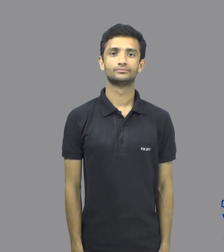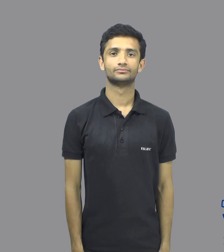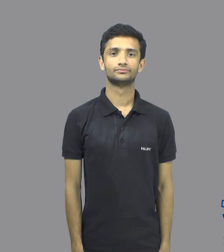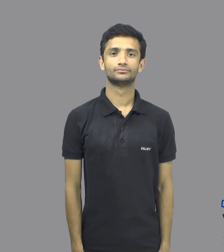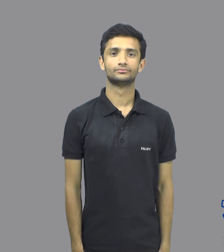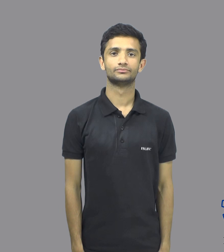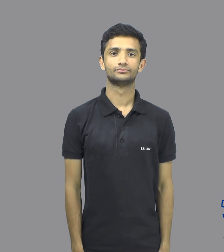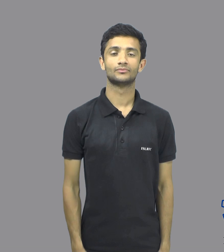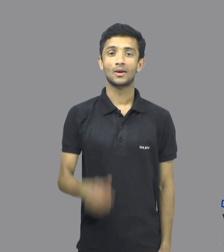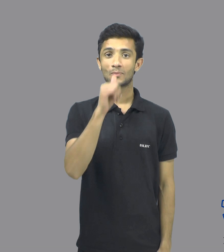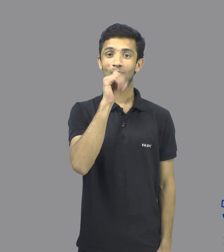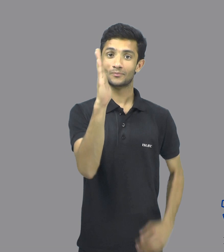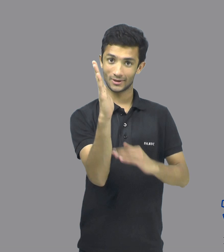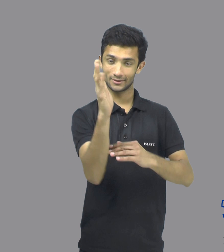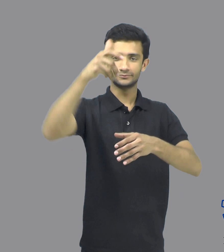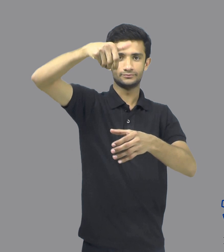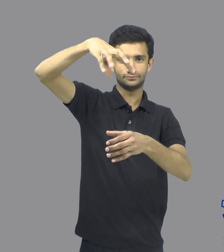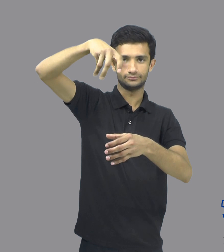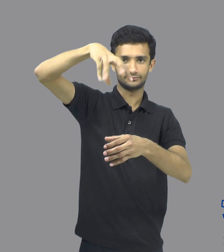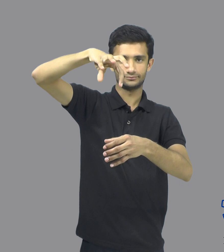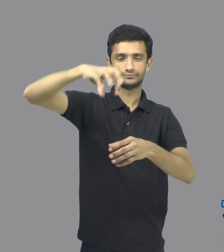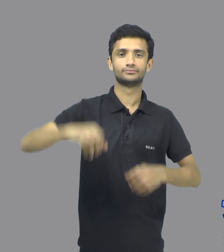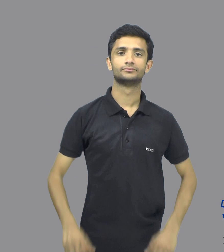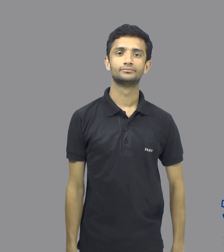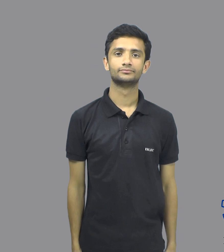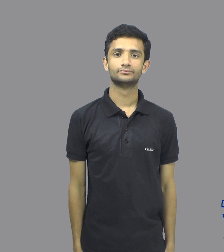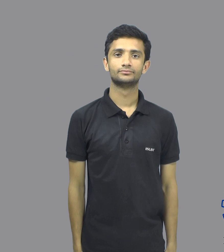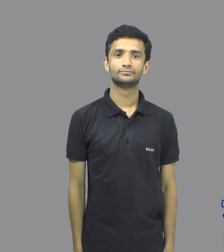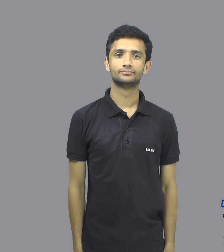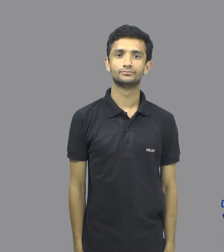Bottle